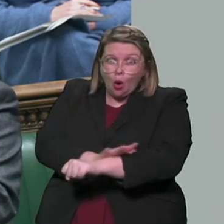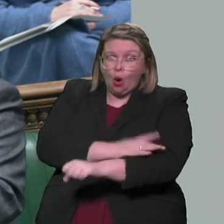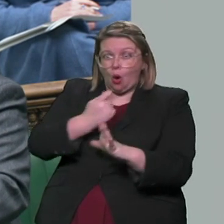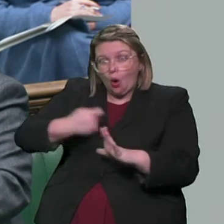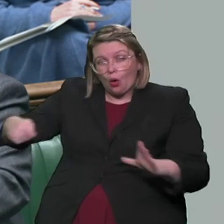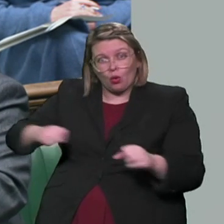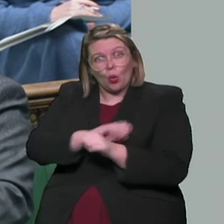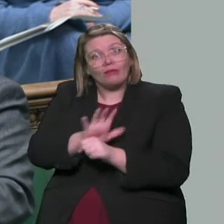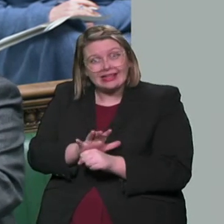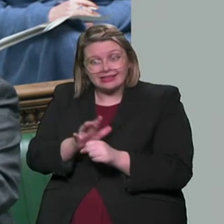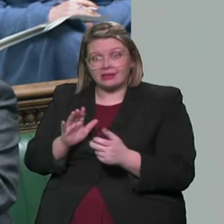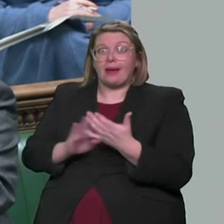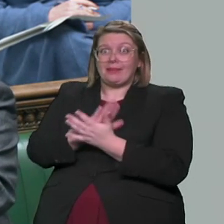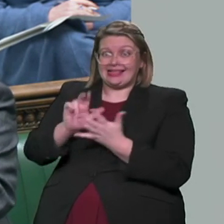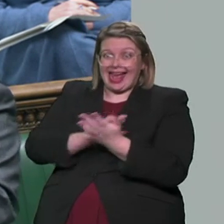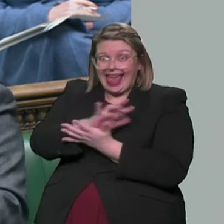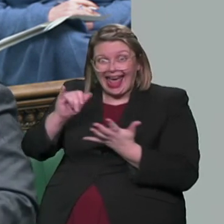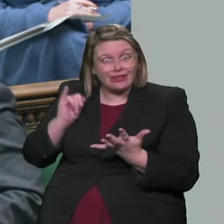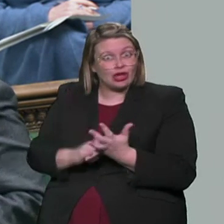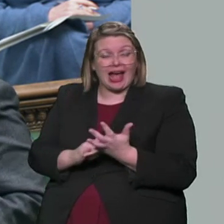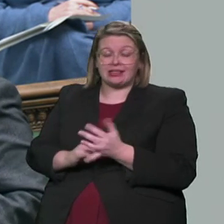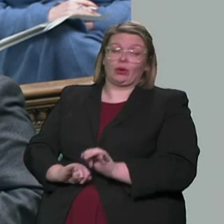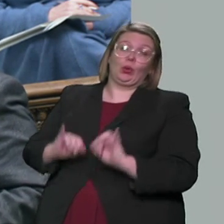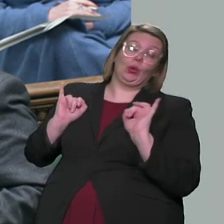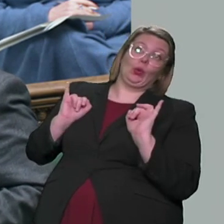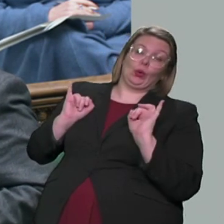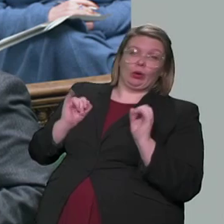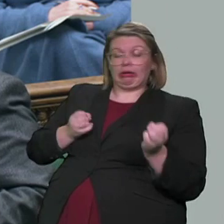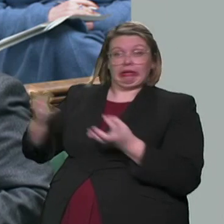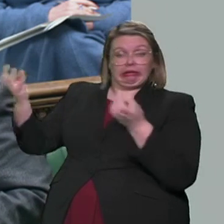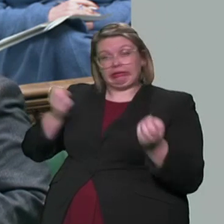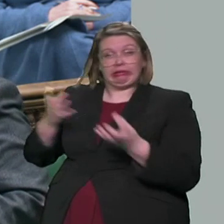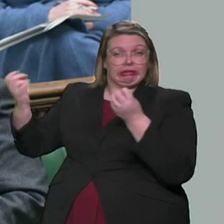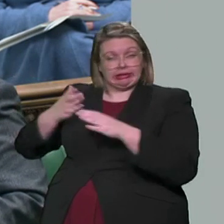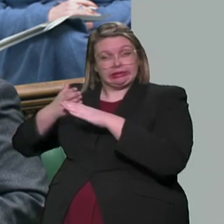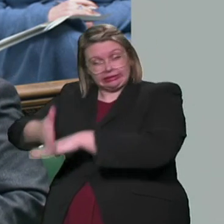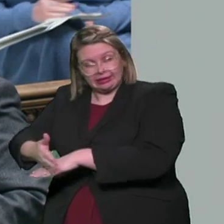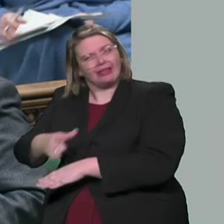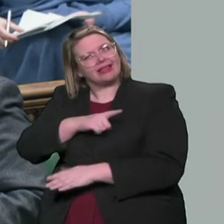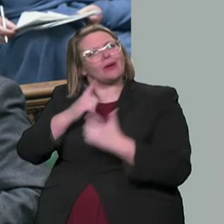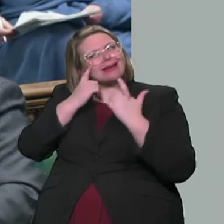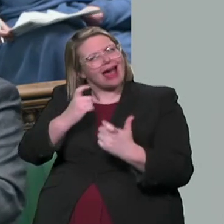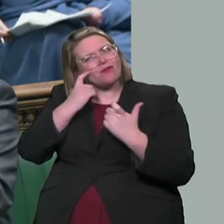That is why the correct approach is to show continued caution and to slow transmission.